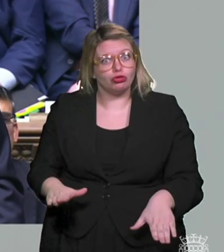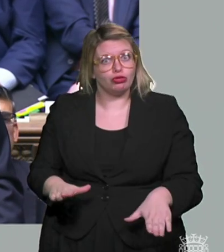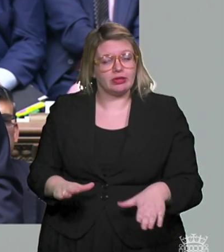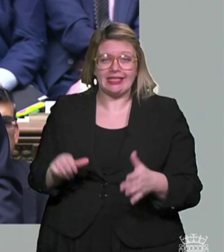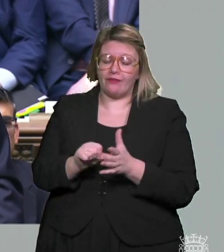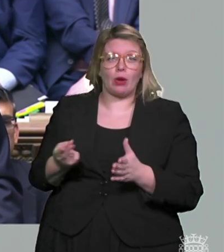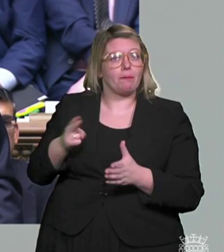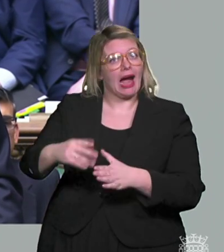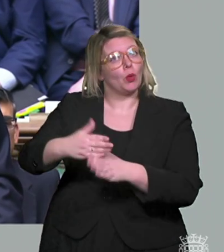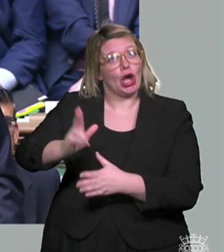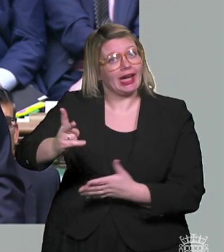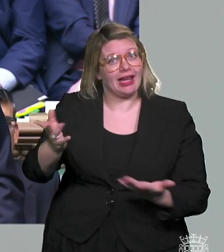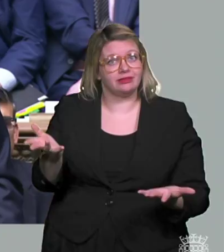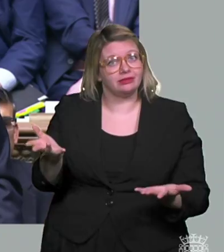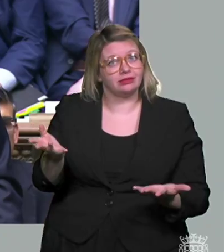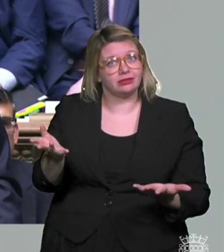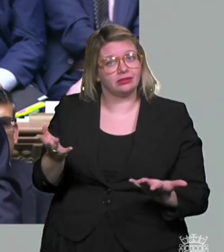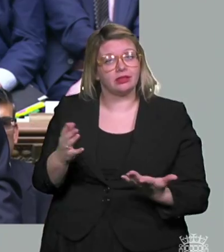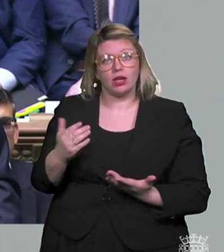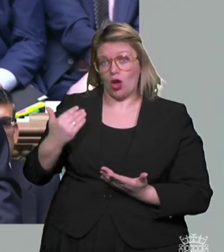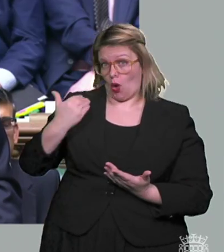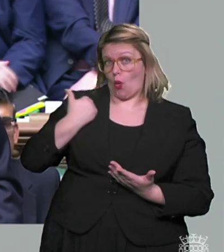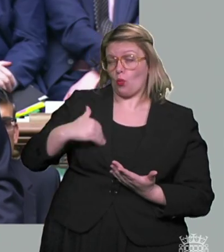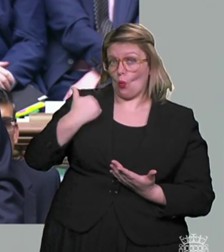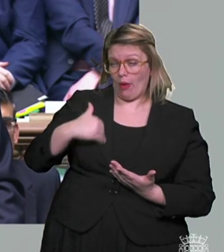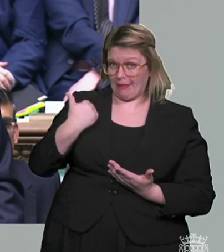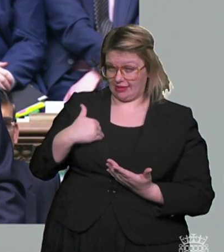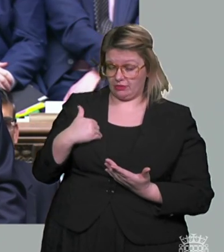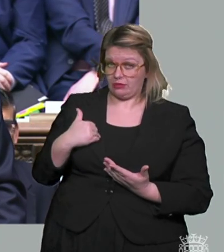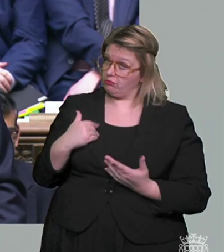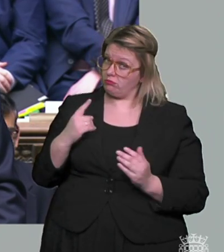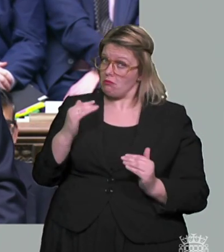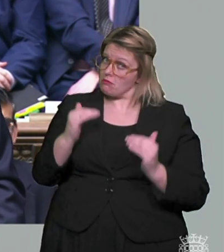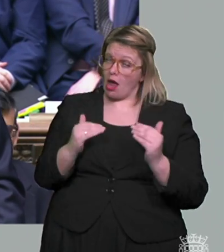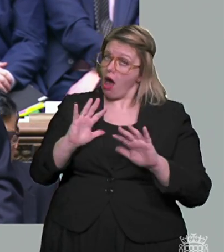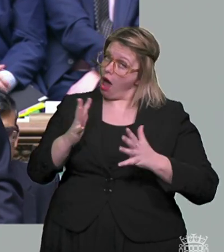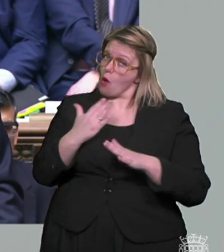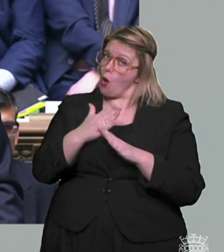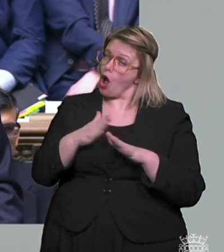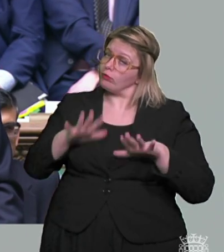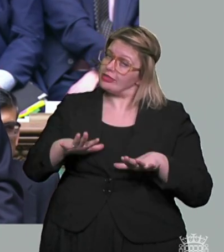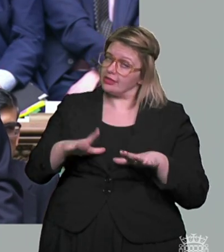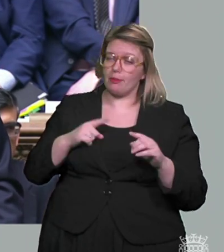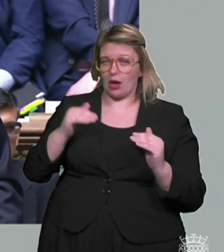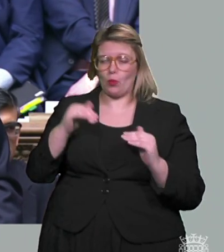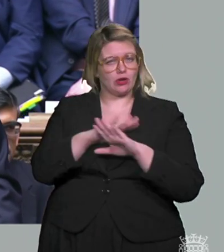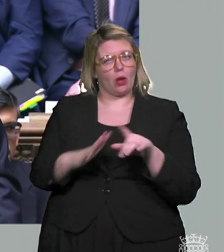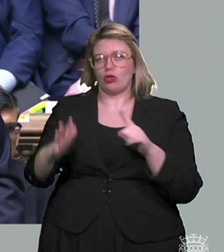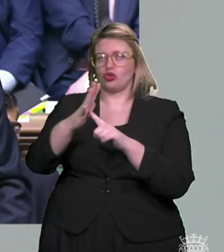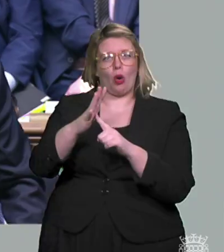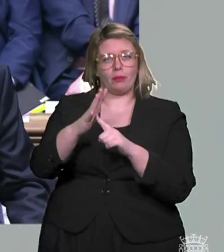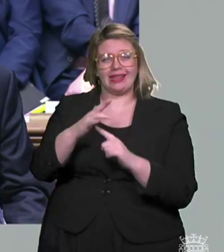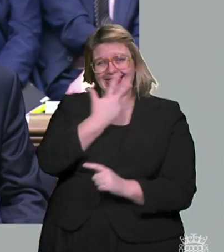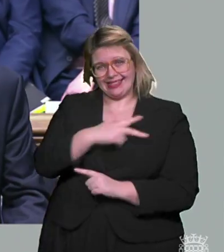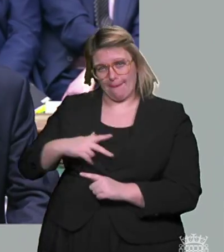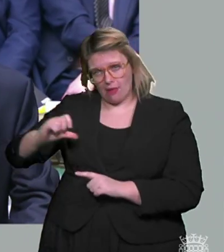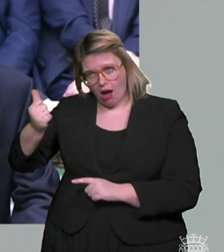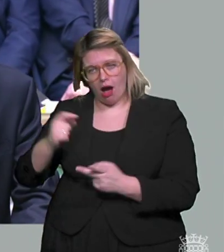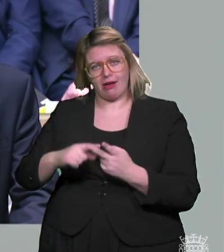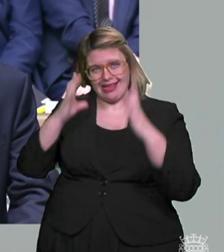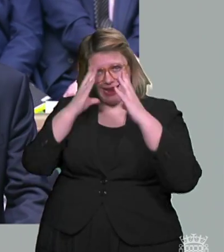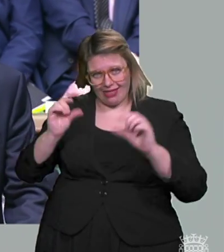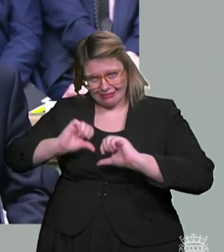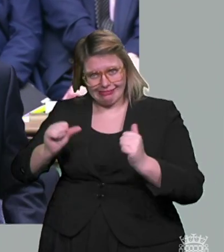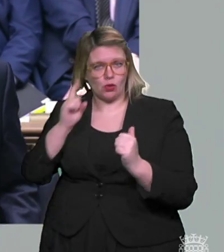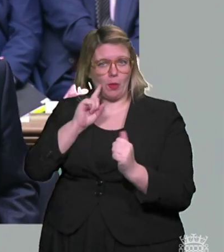Our female participation rate is higher than average for OECD economies, but we trail top performers, such as Denmark and the Netherlands.